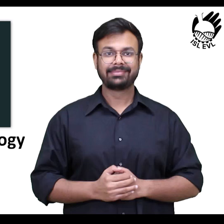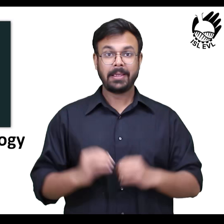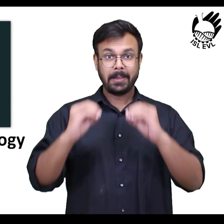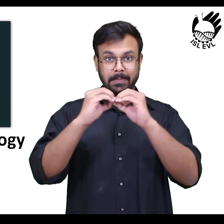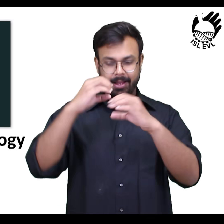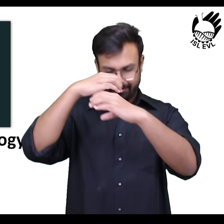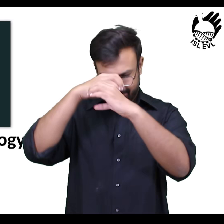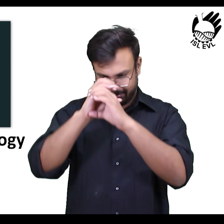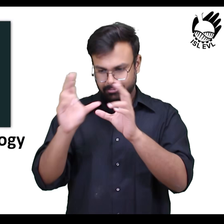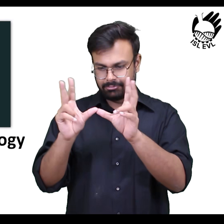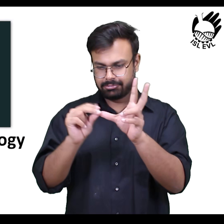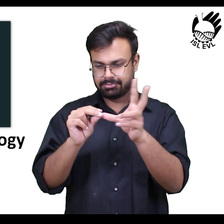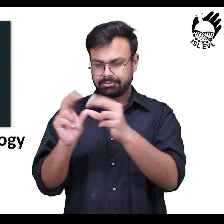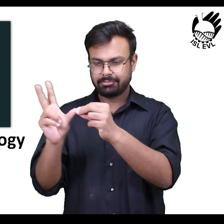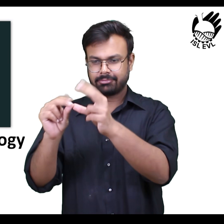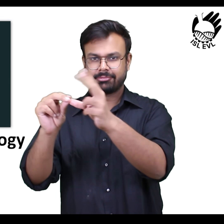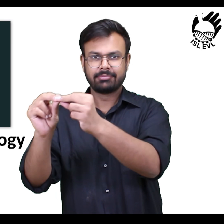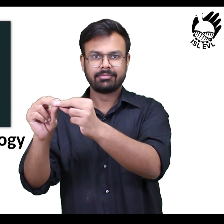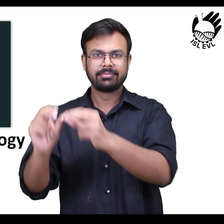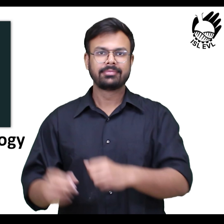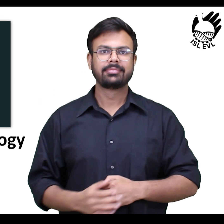Molecular Biology